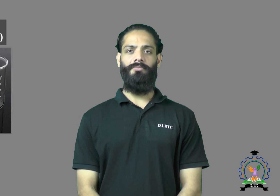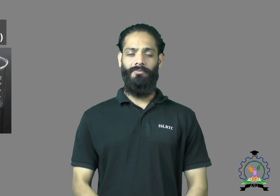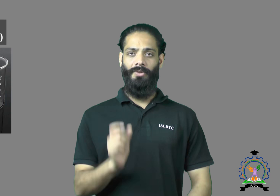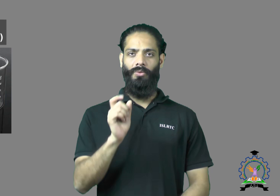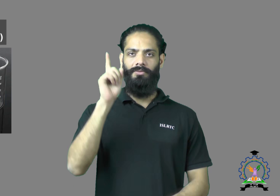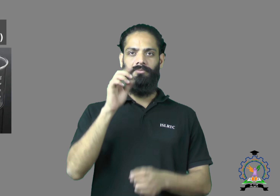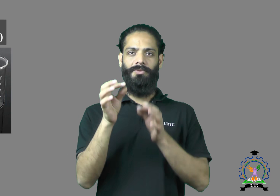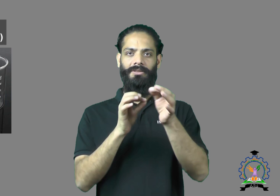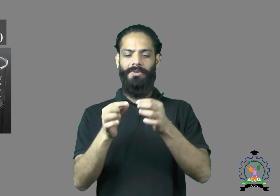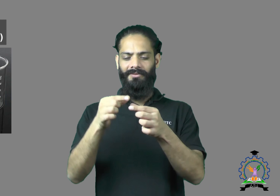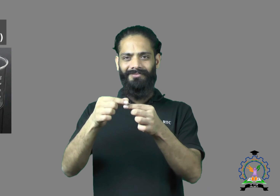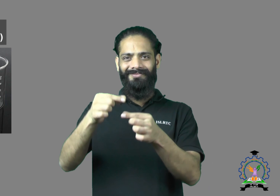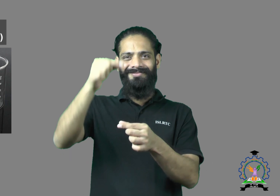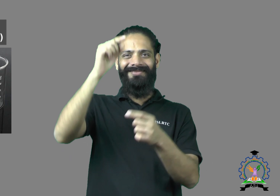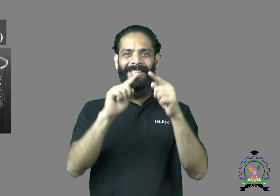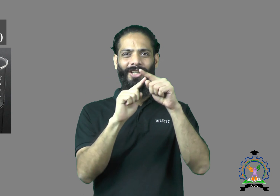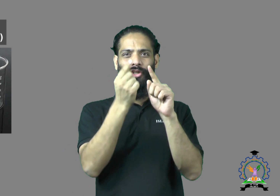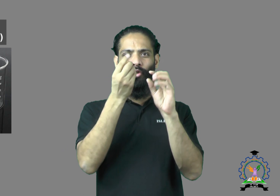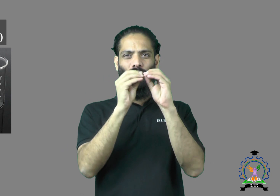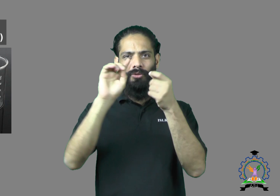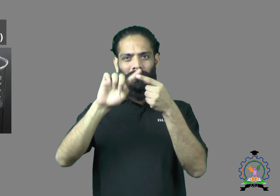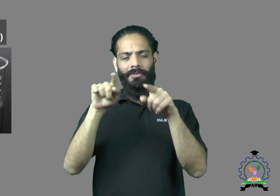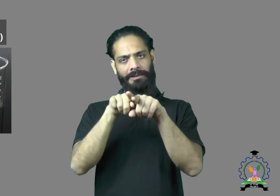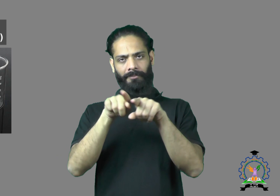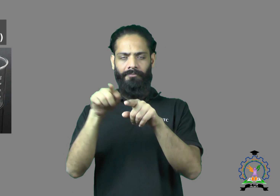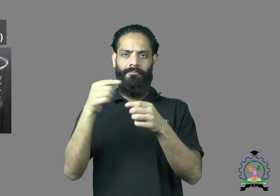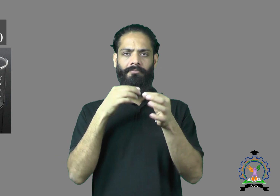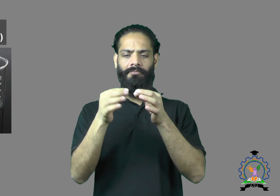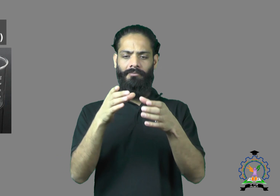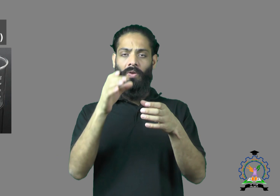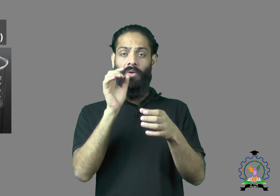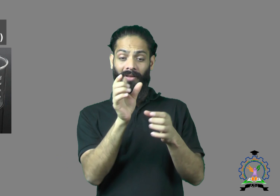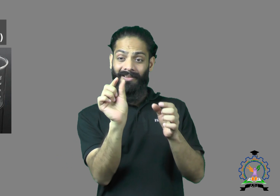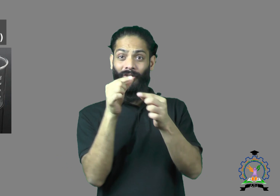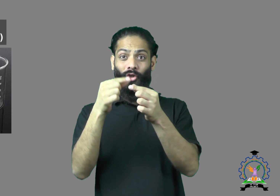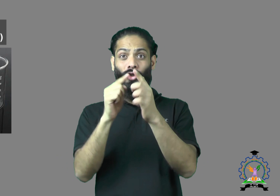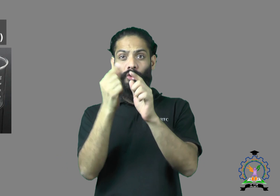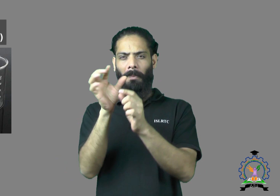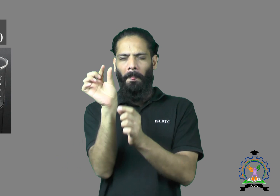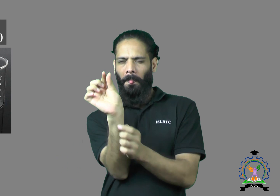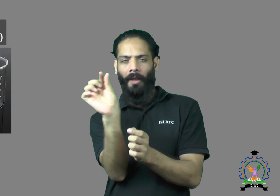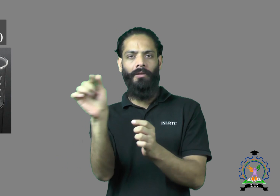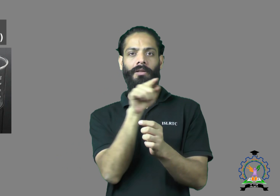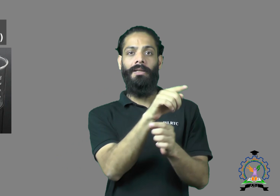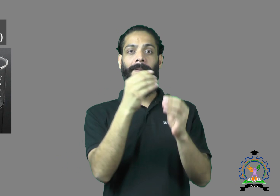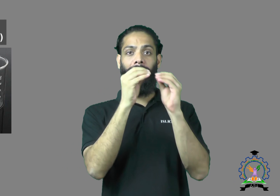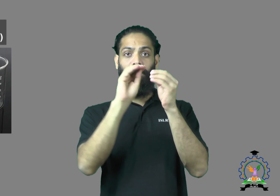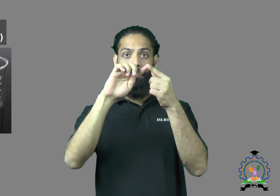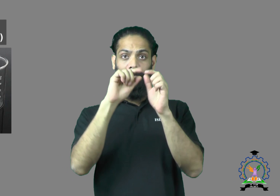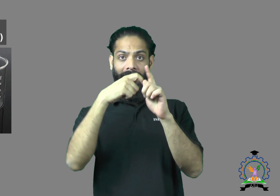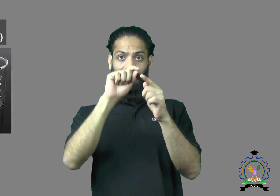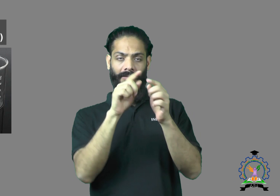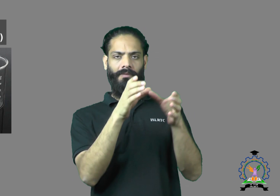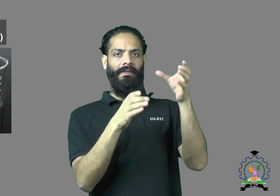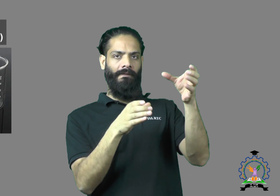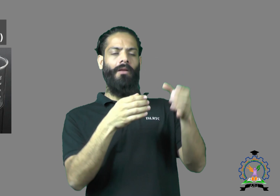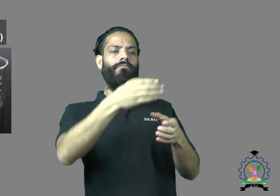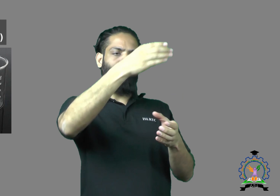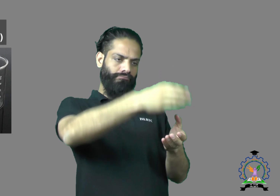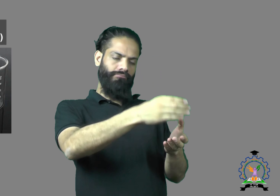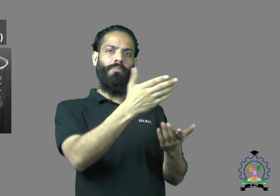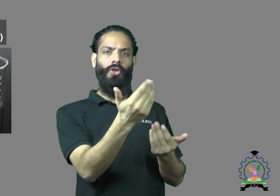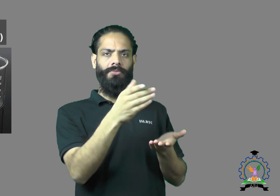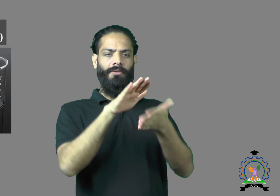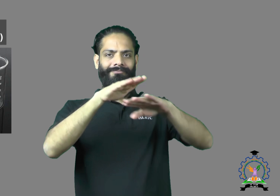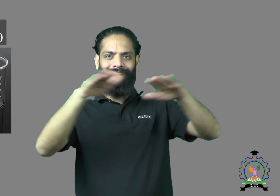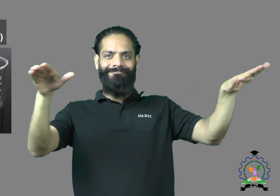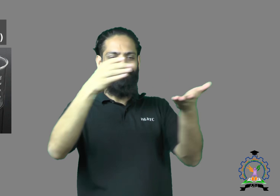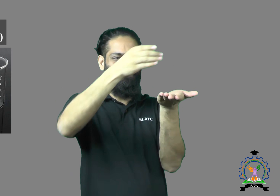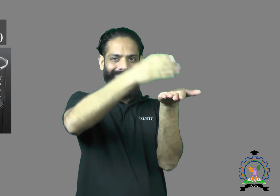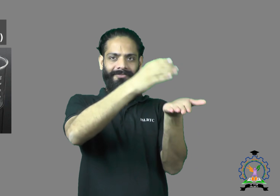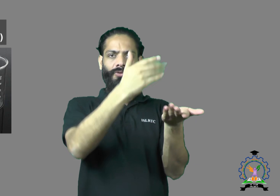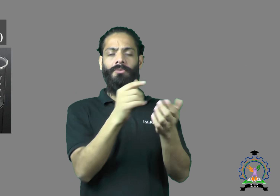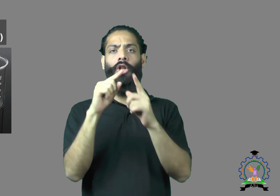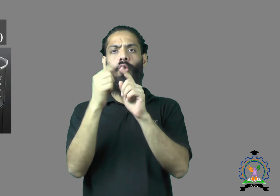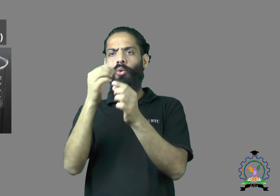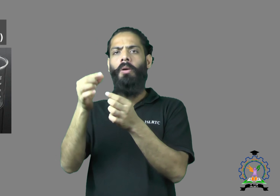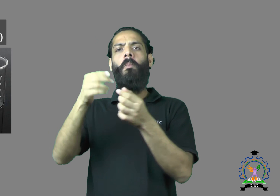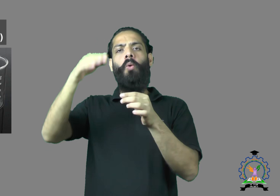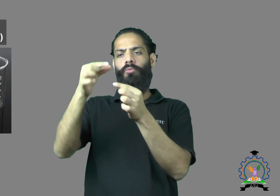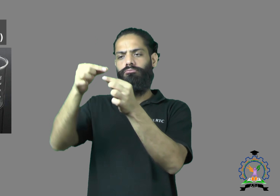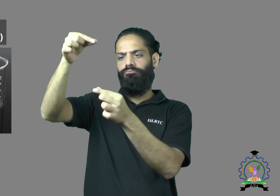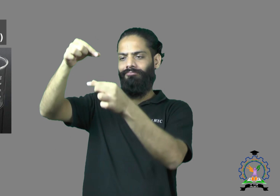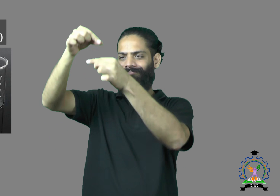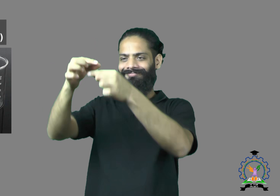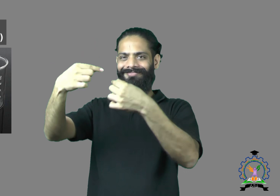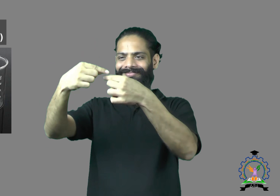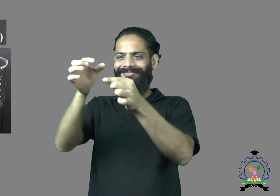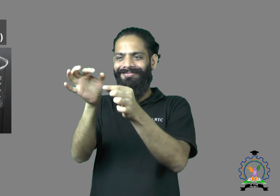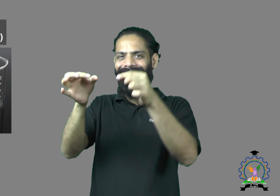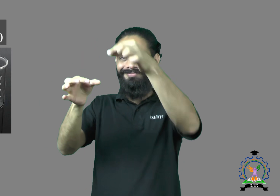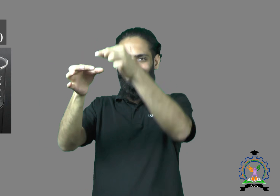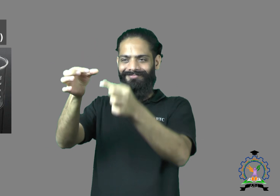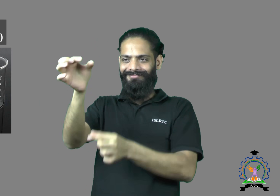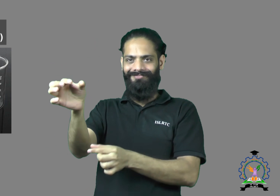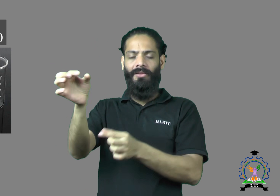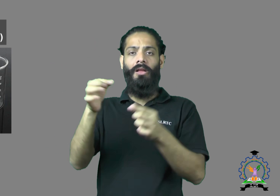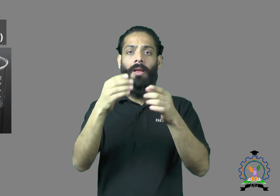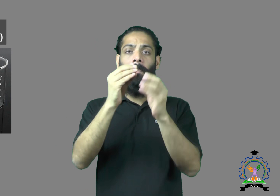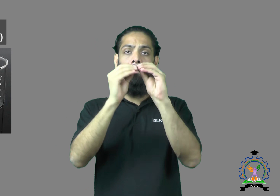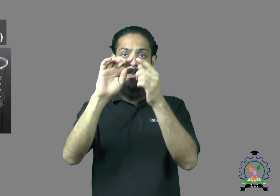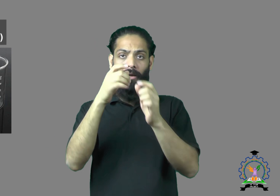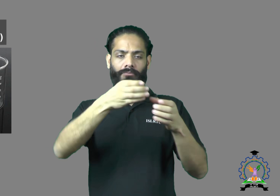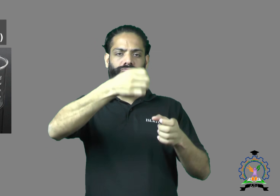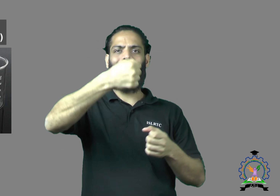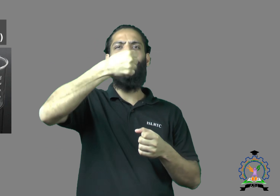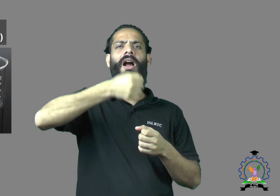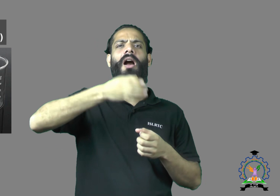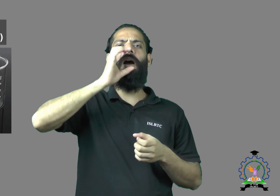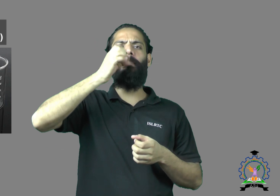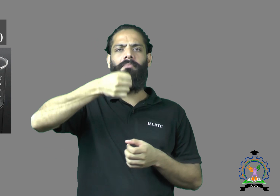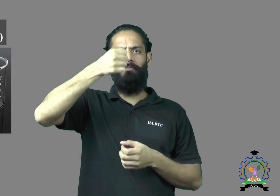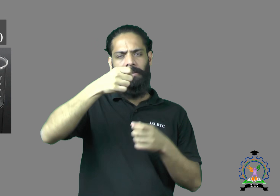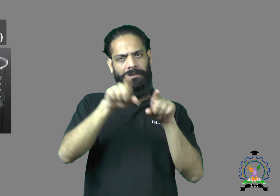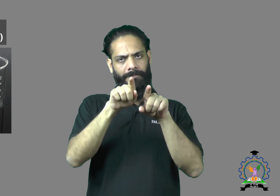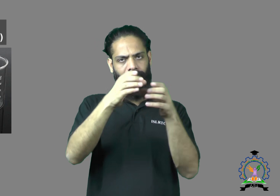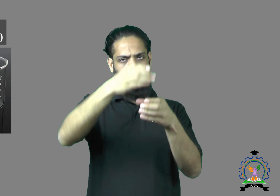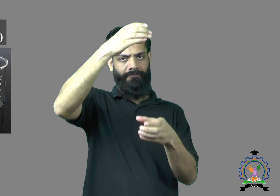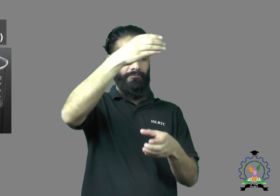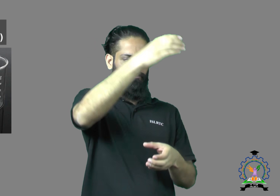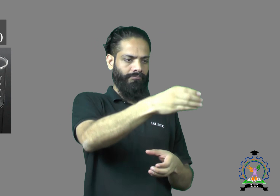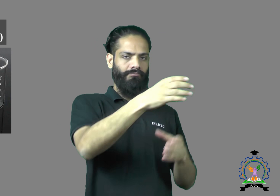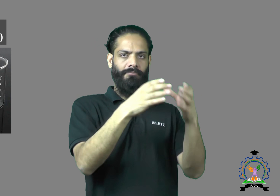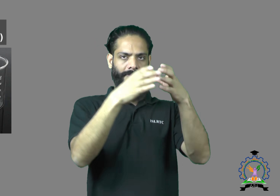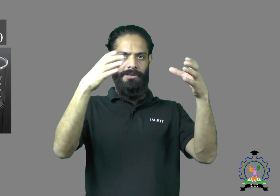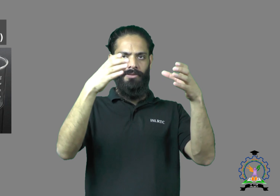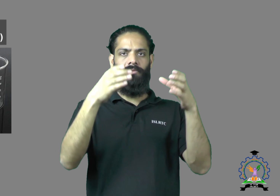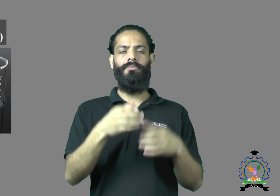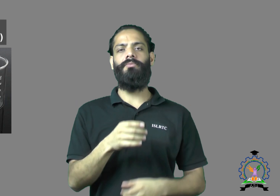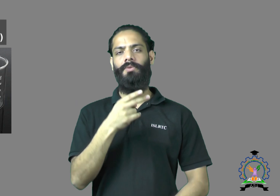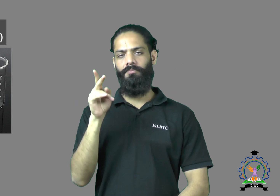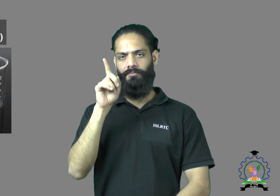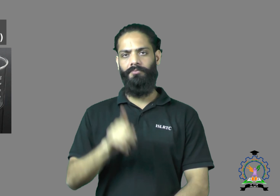Beaker (Chemistry Lab)